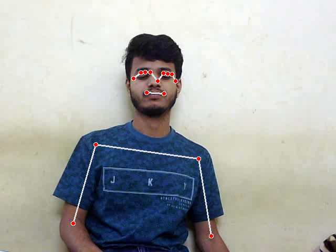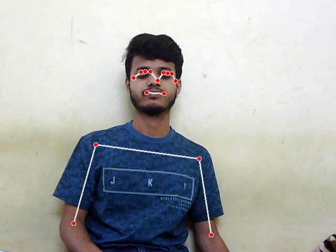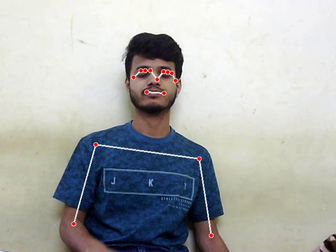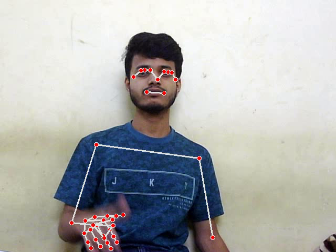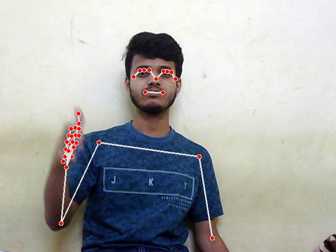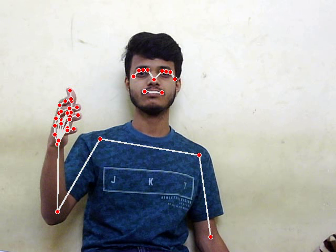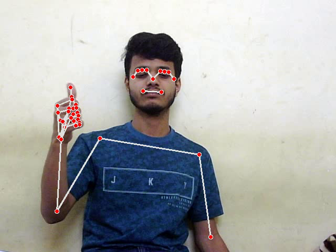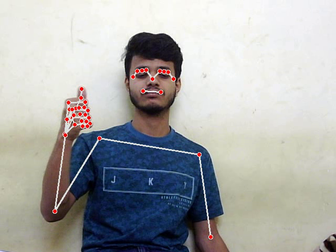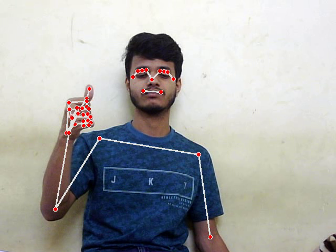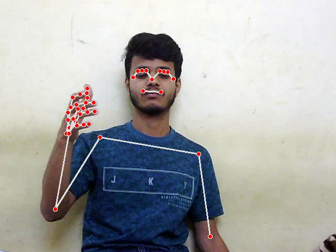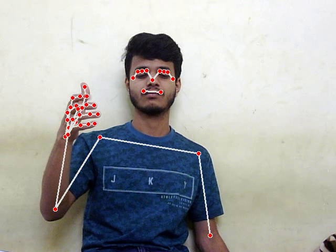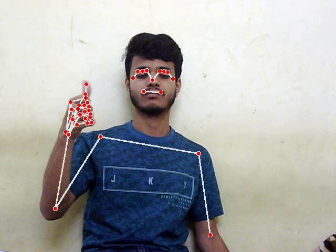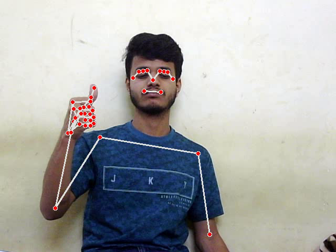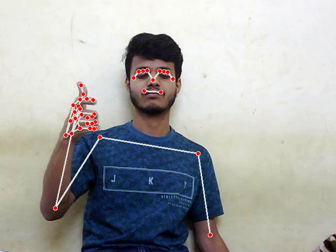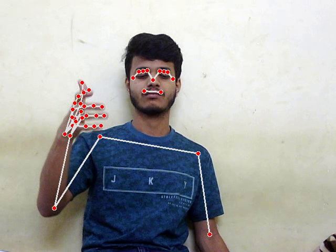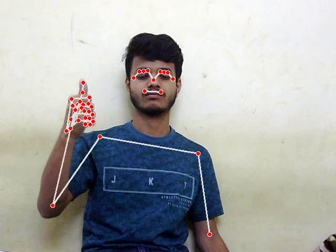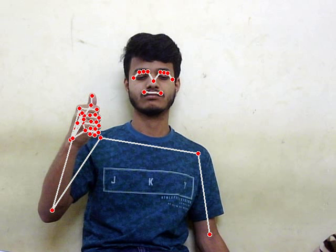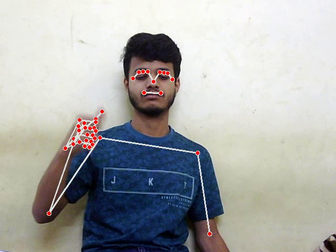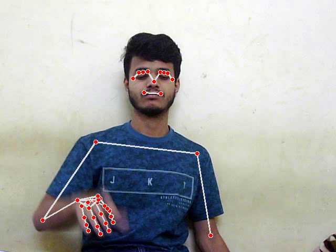milk